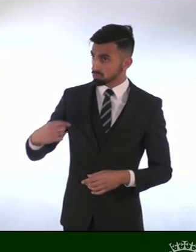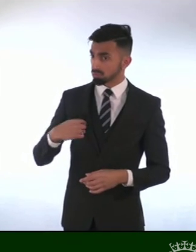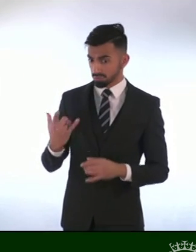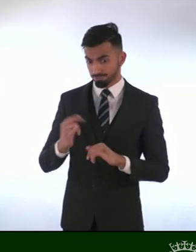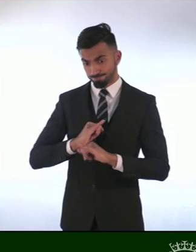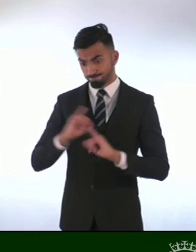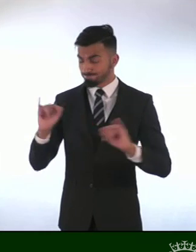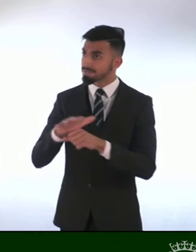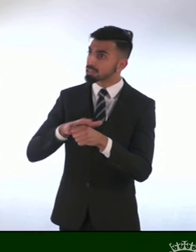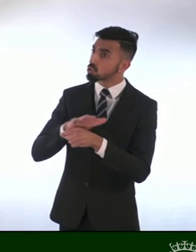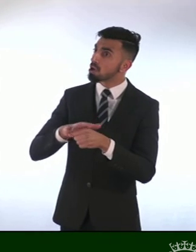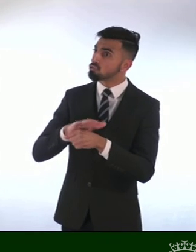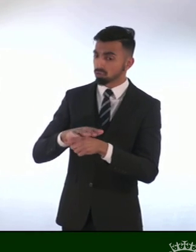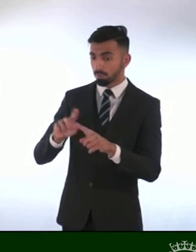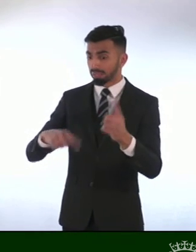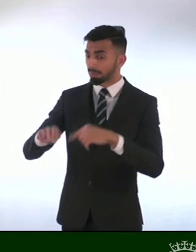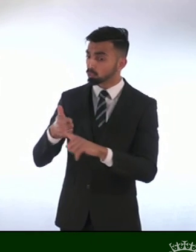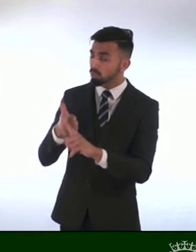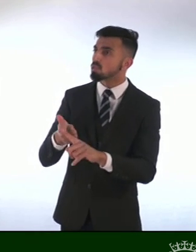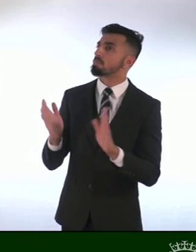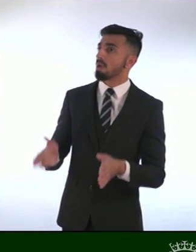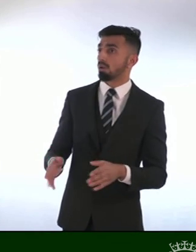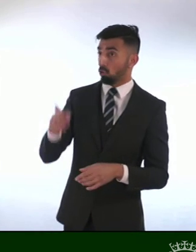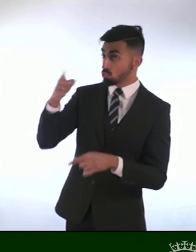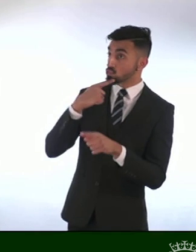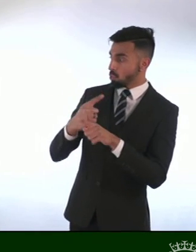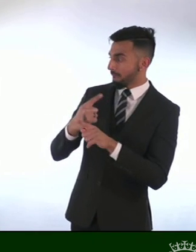I agree profoundly with what he said about not repeating history.